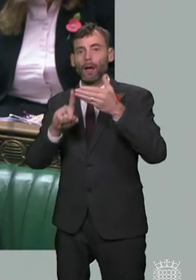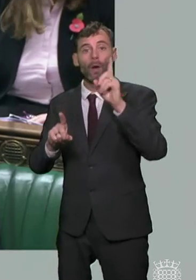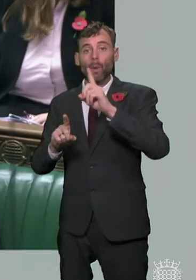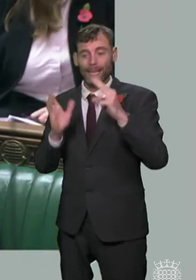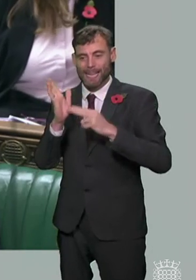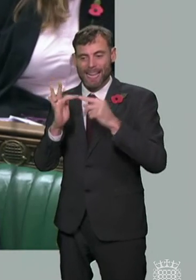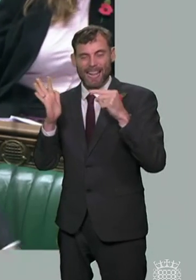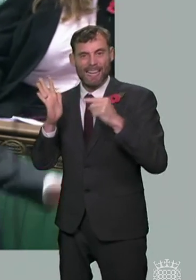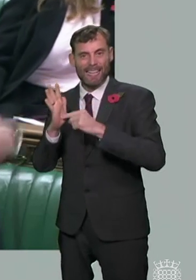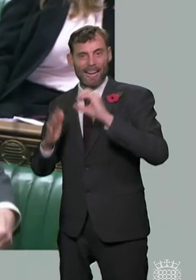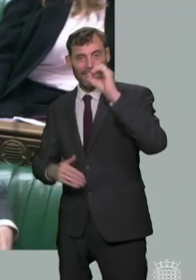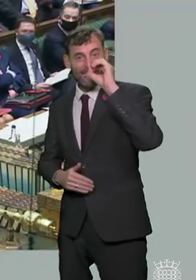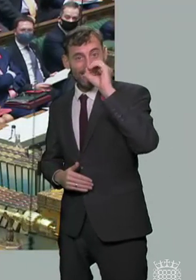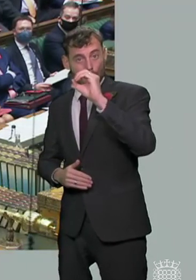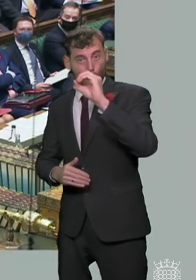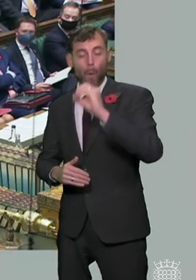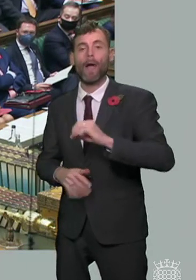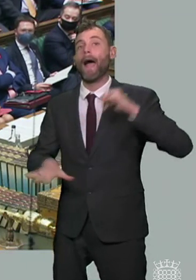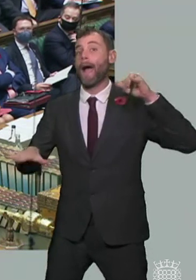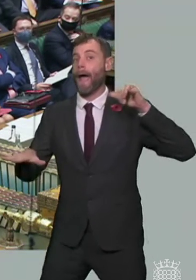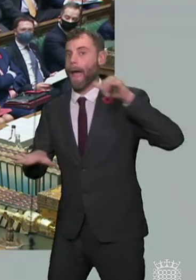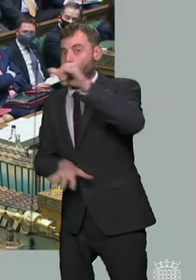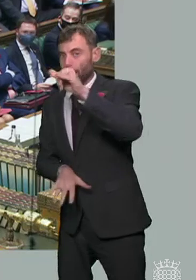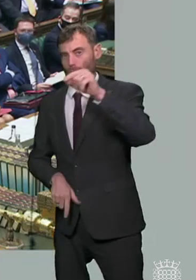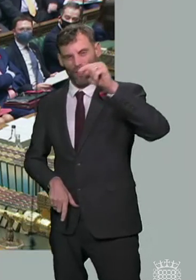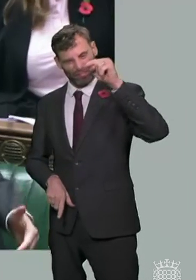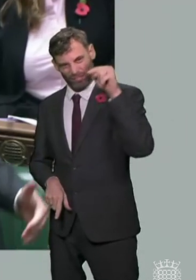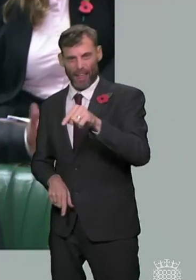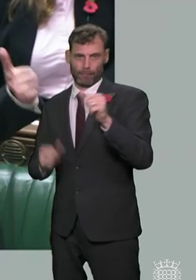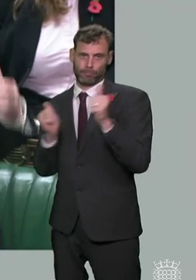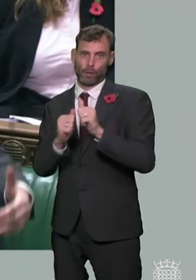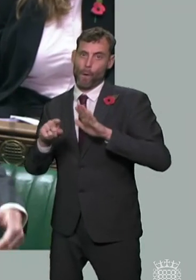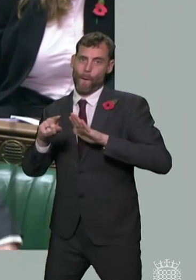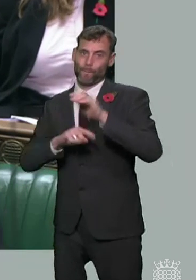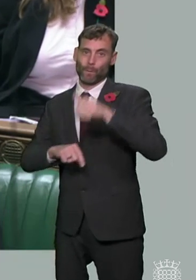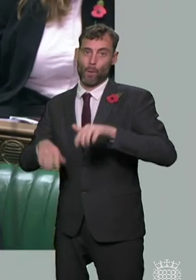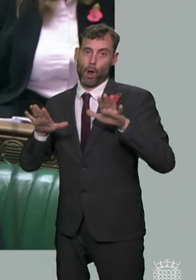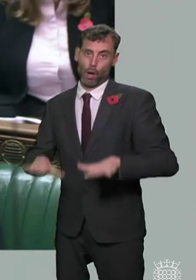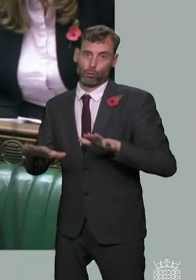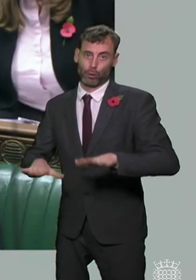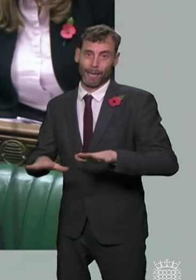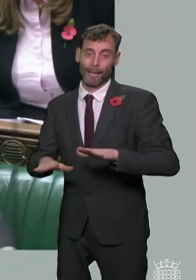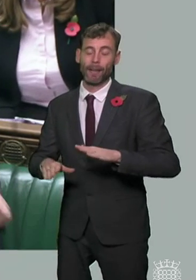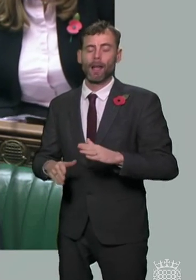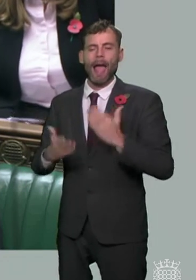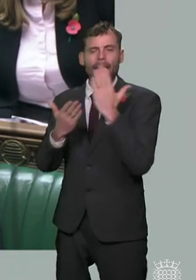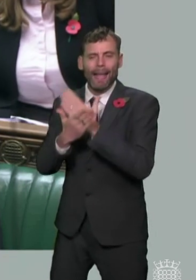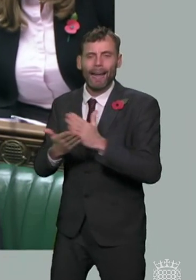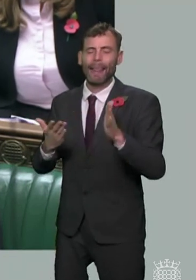That is the future for this country: clean, green aviation.